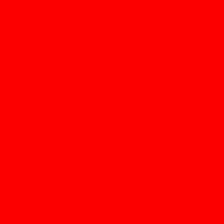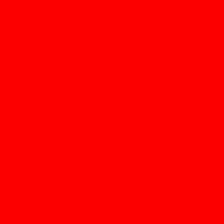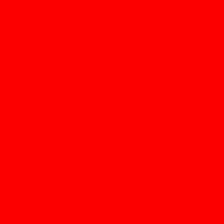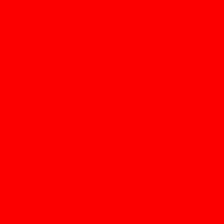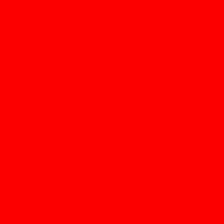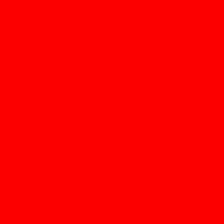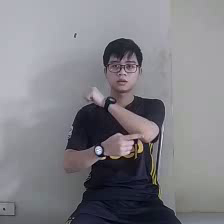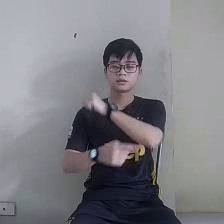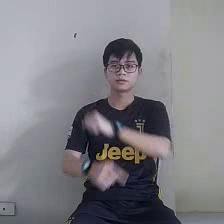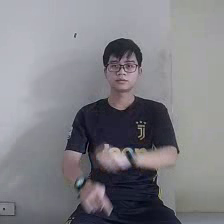Cám dỗ